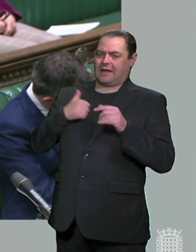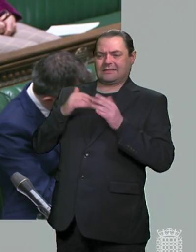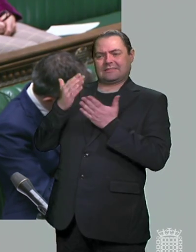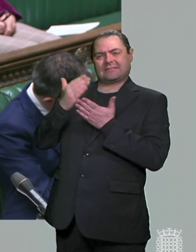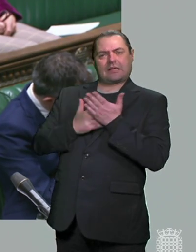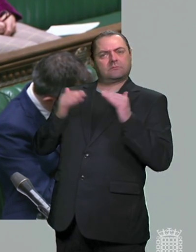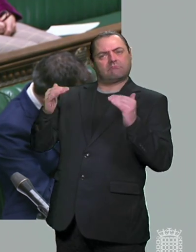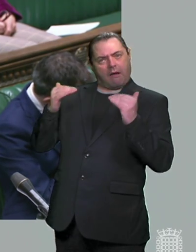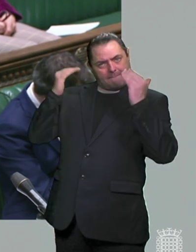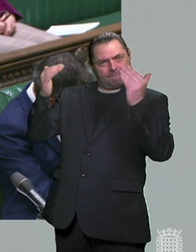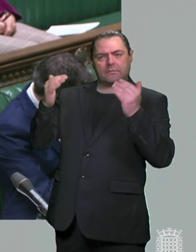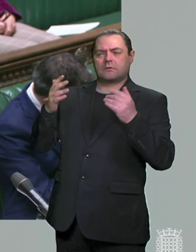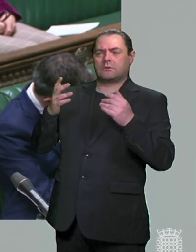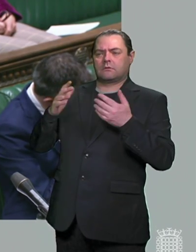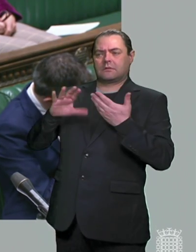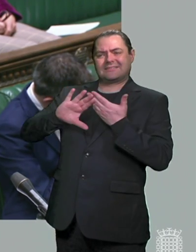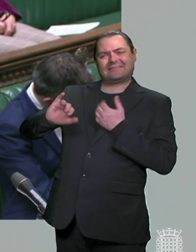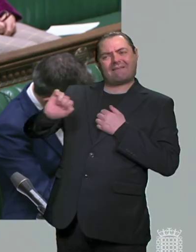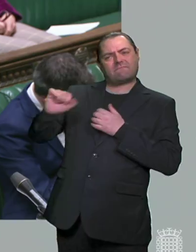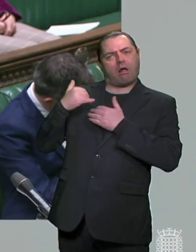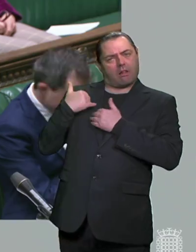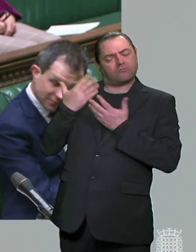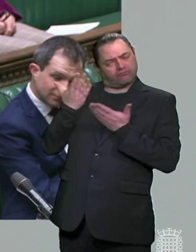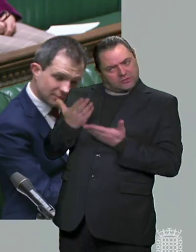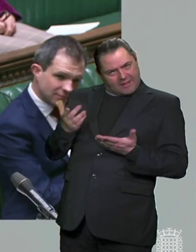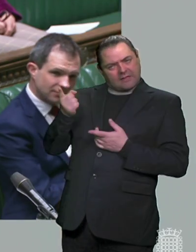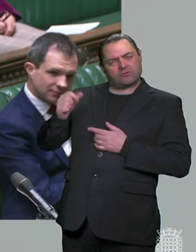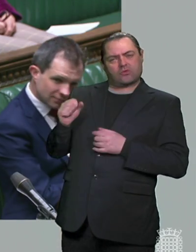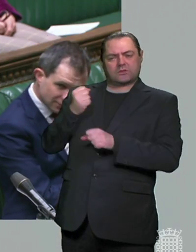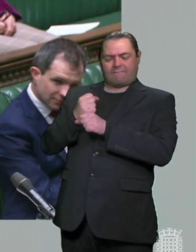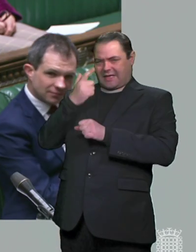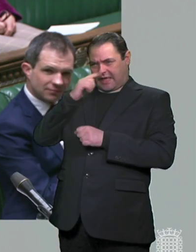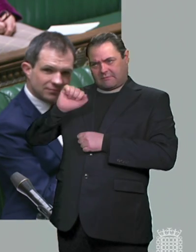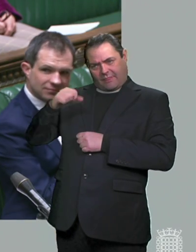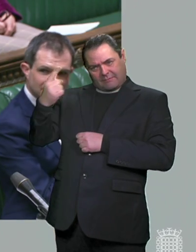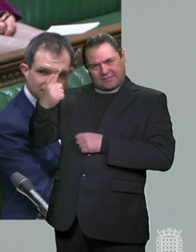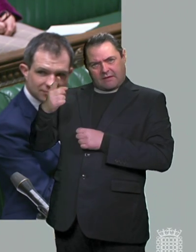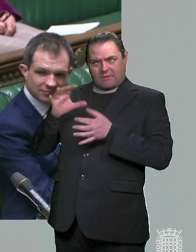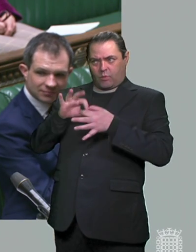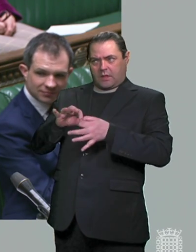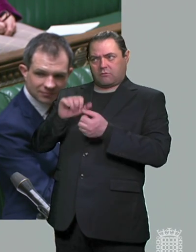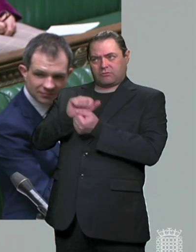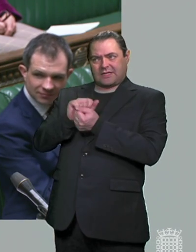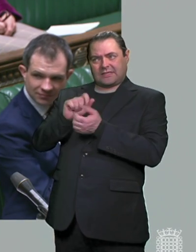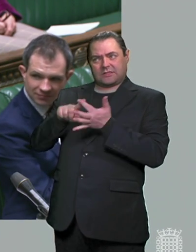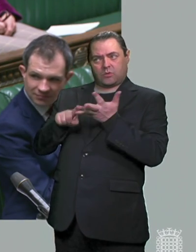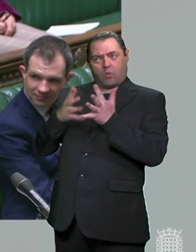Where matters are devolved we respect that, and the Scottish Government are able to deal with those matters under retained EU law as they see fit.